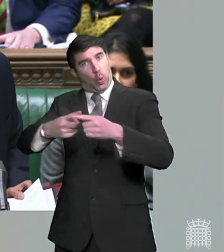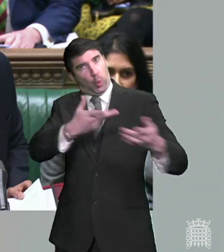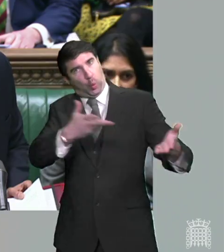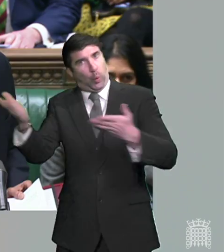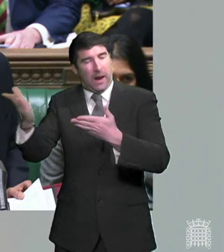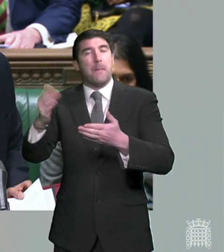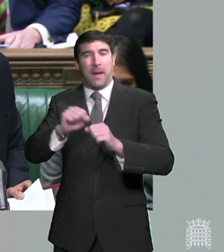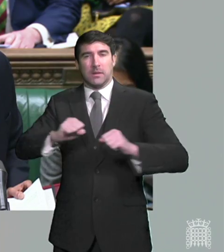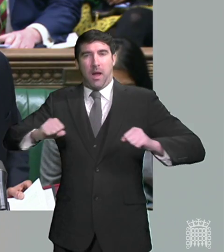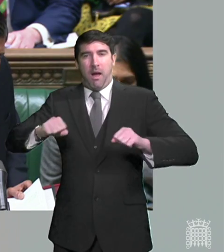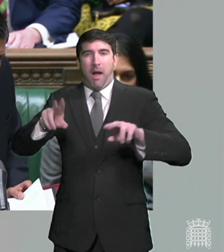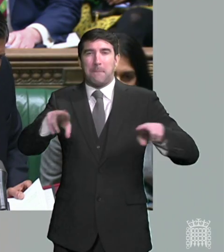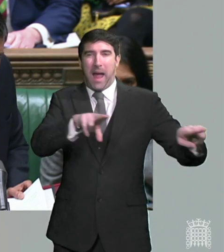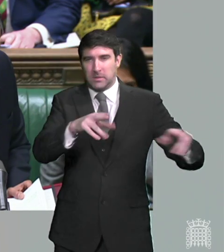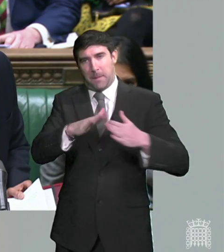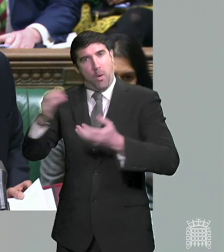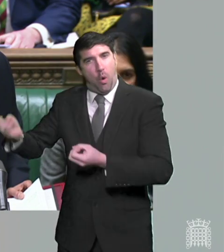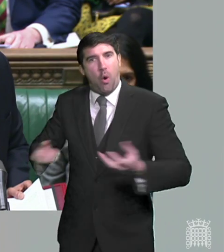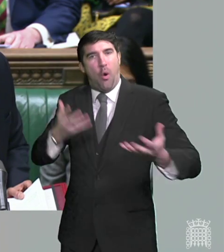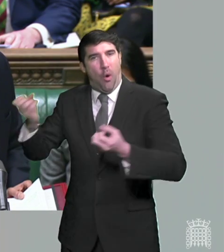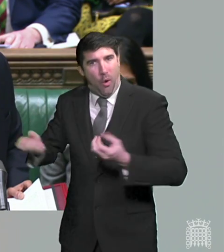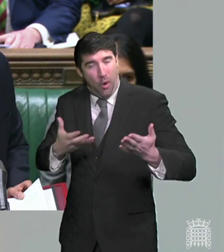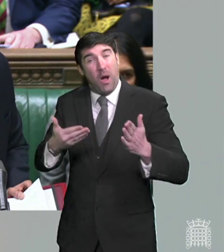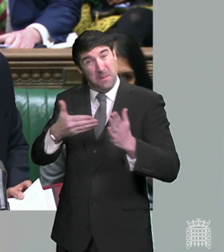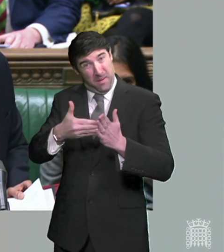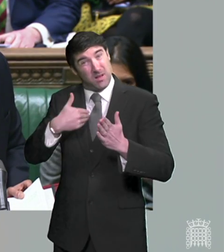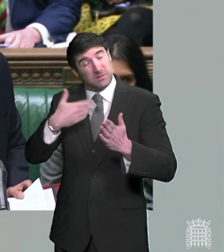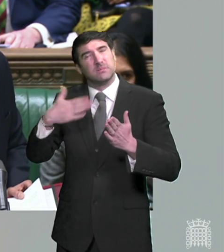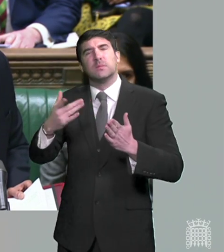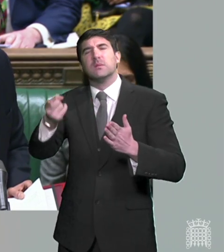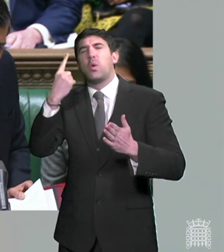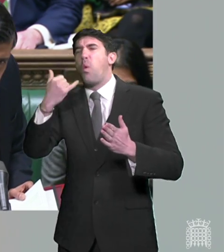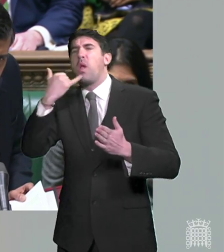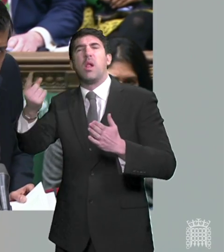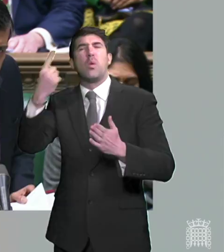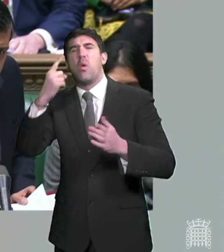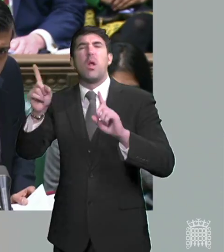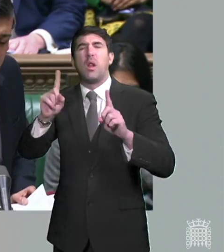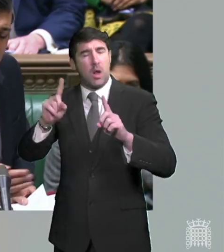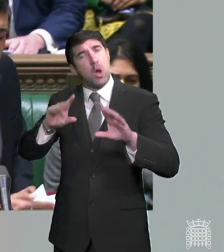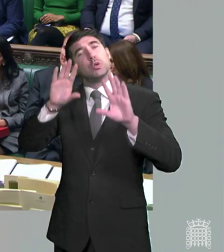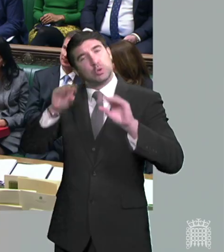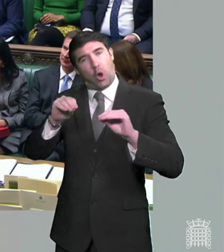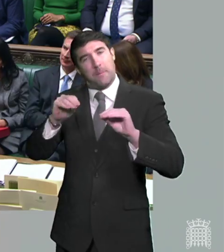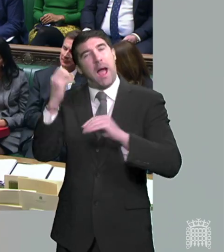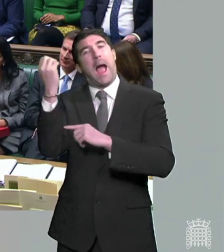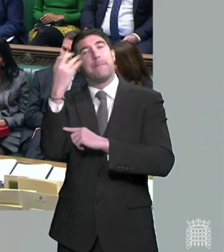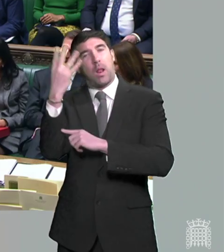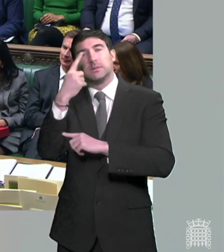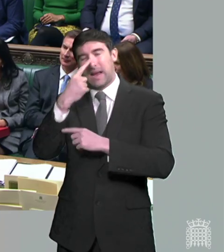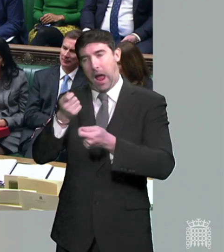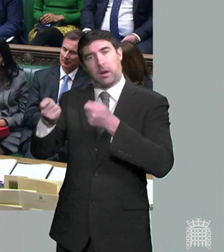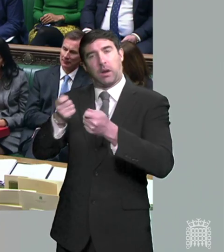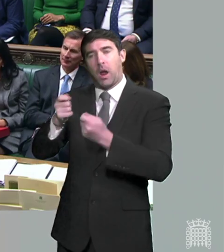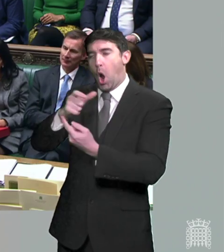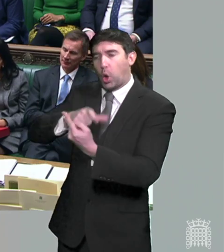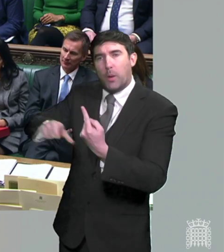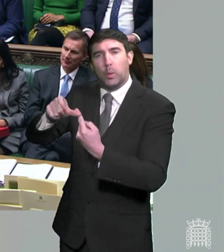the constraints that they are facing; and we are reducing the call-out rates by moving people out of ambulance stacks, with them being dealt with in the community.